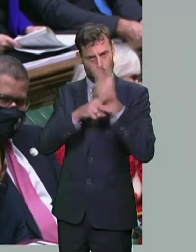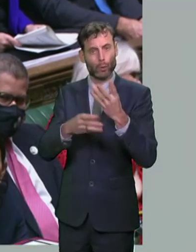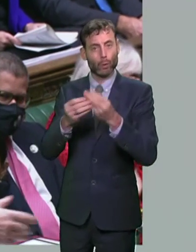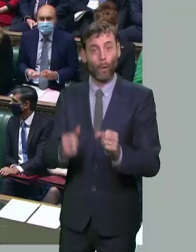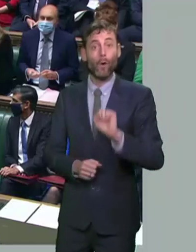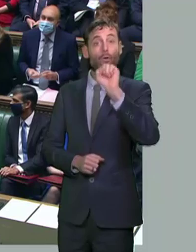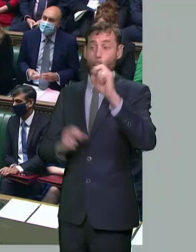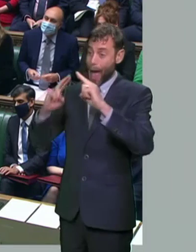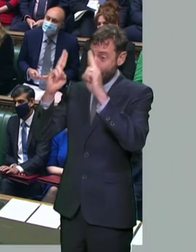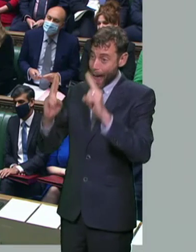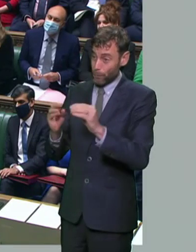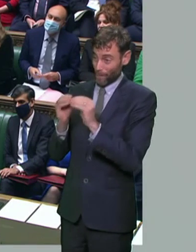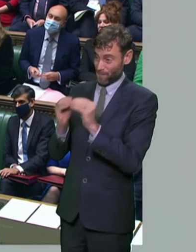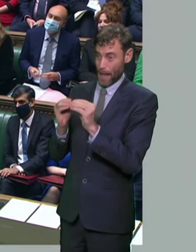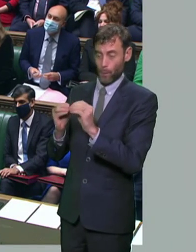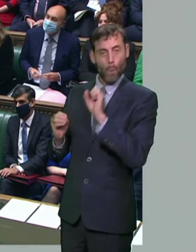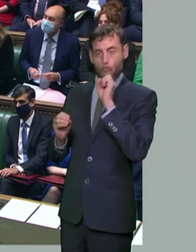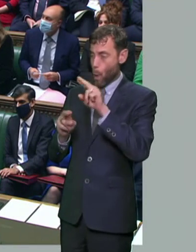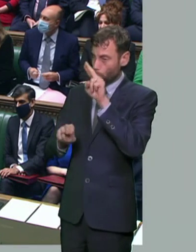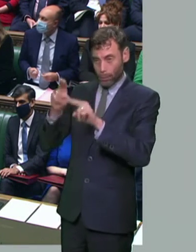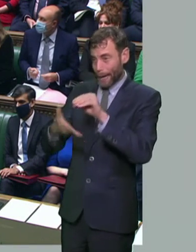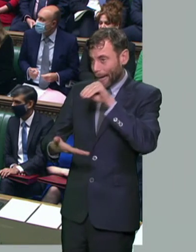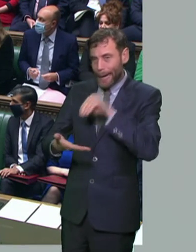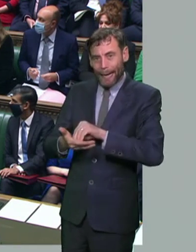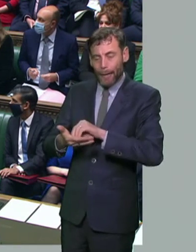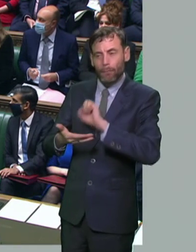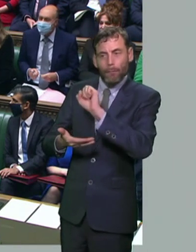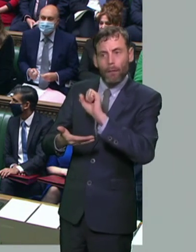The right honourable and learned Gentleman talks about jobs and working people.